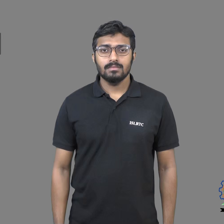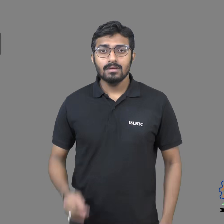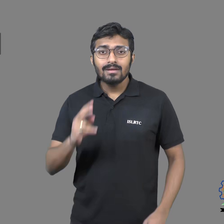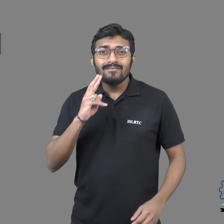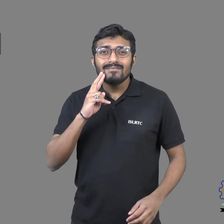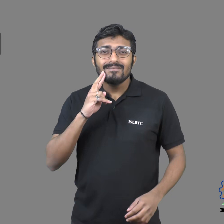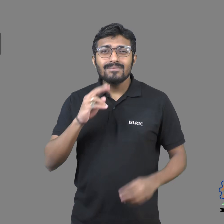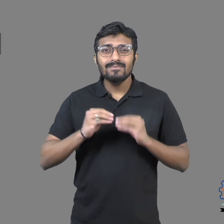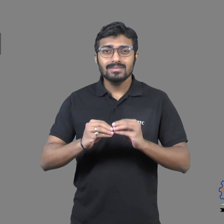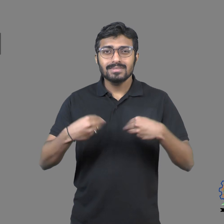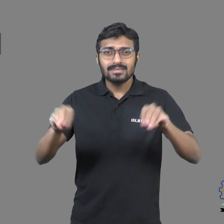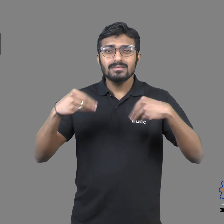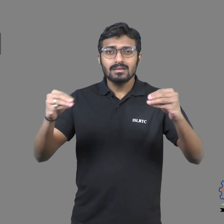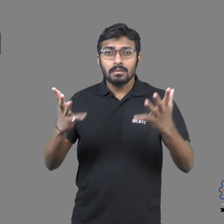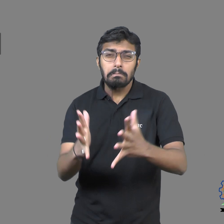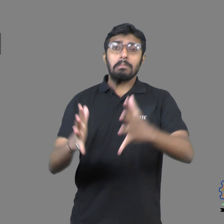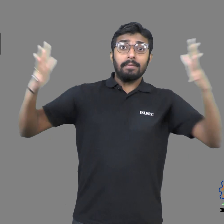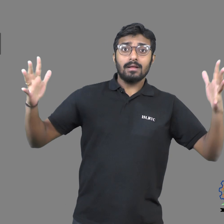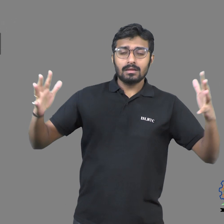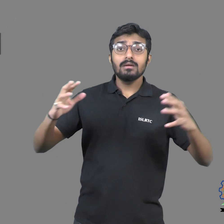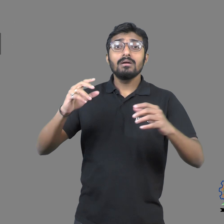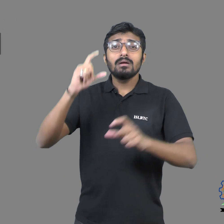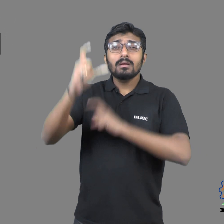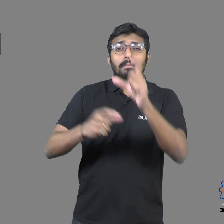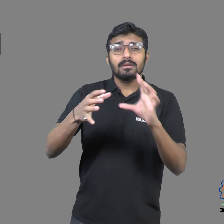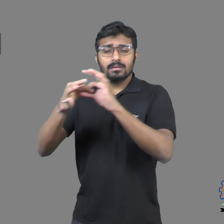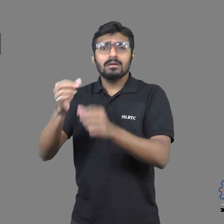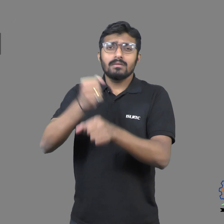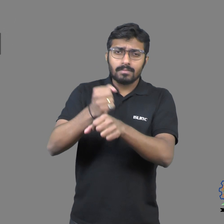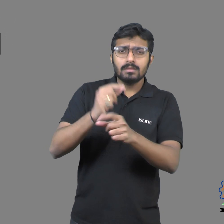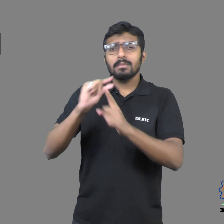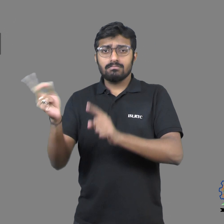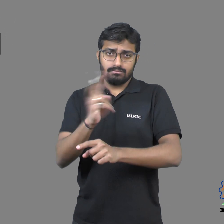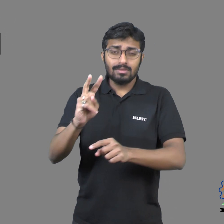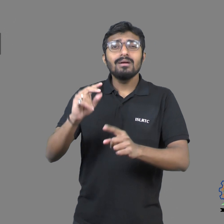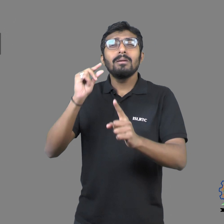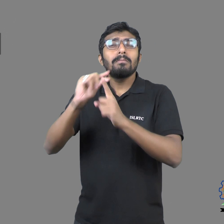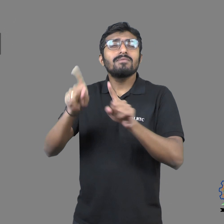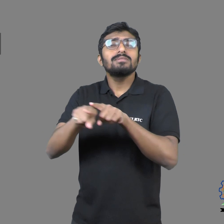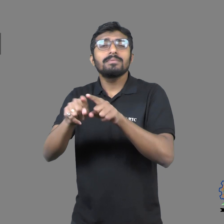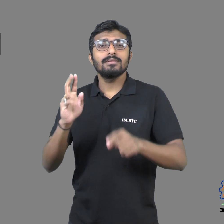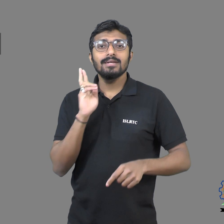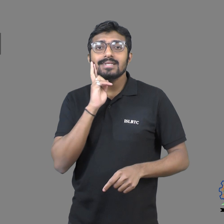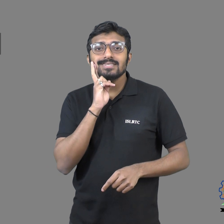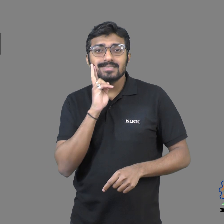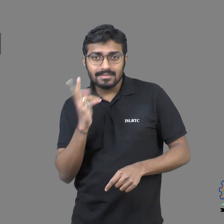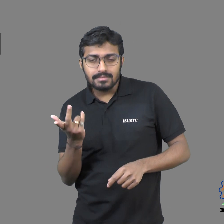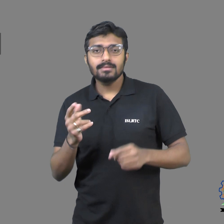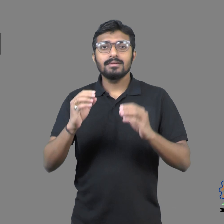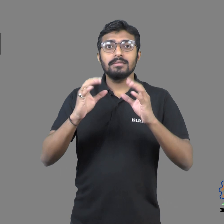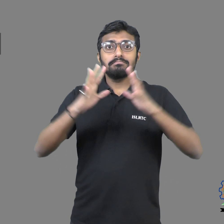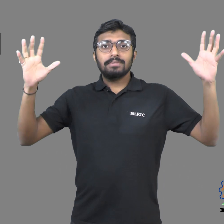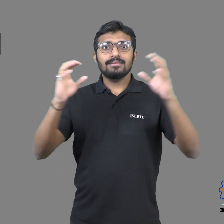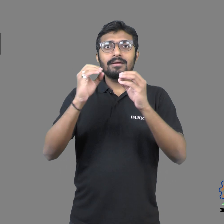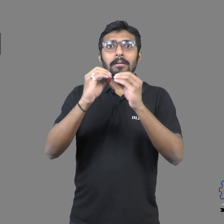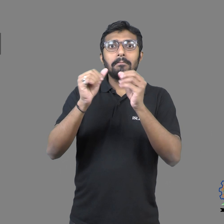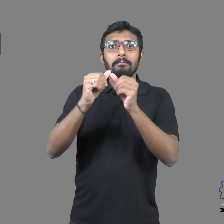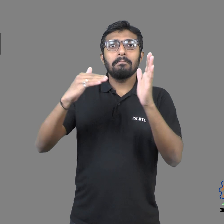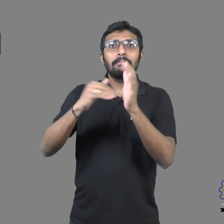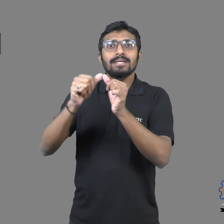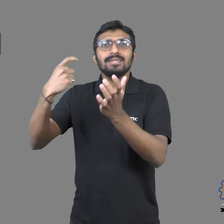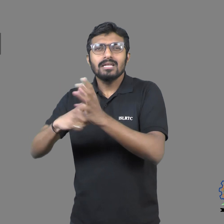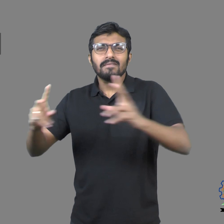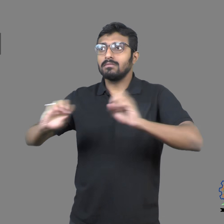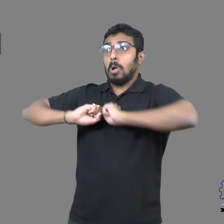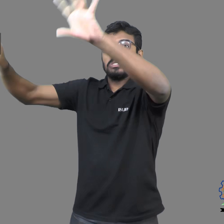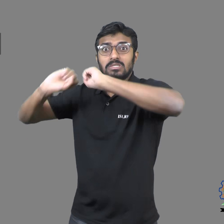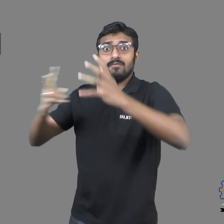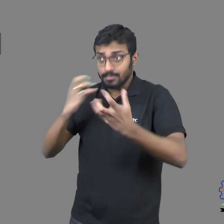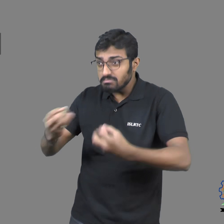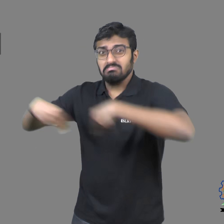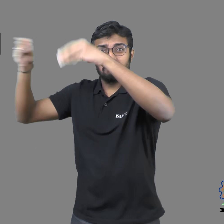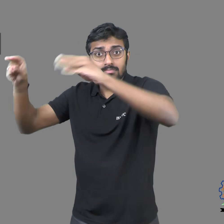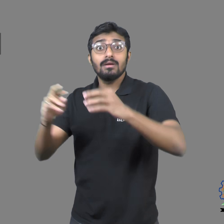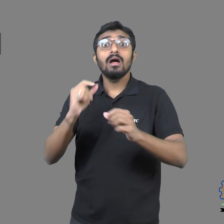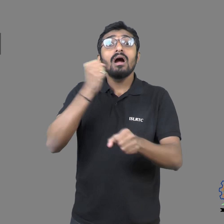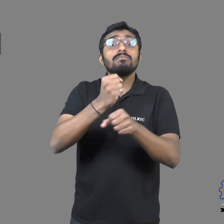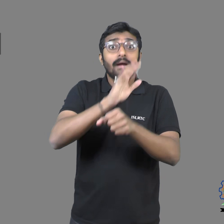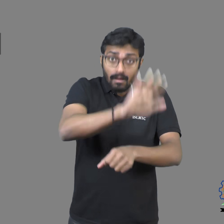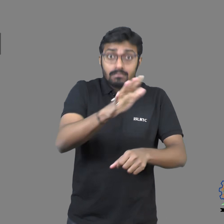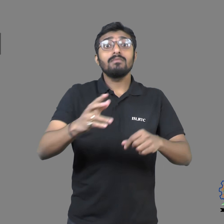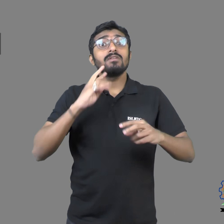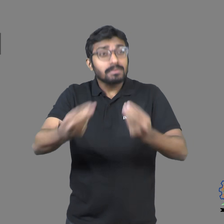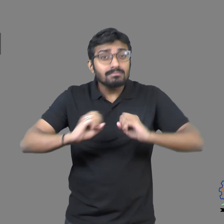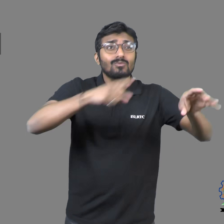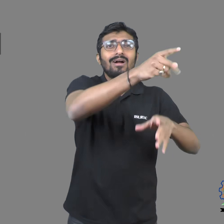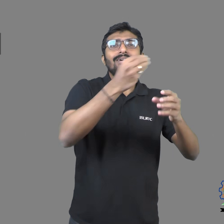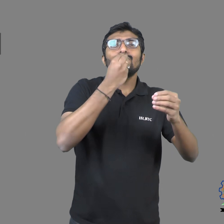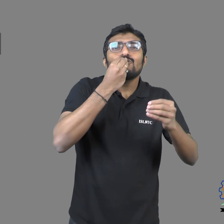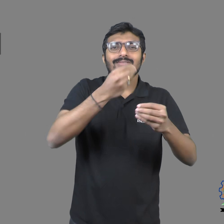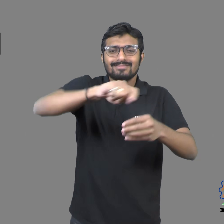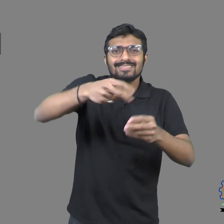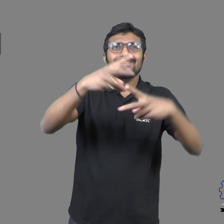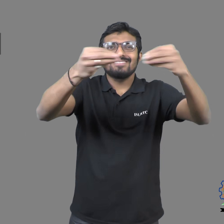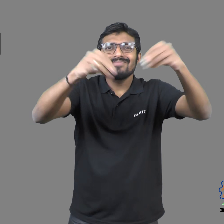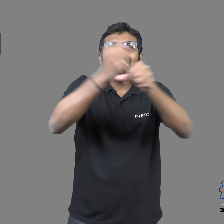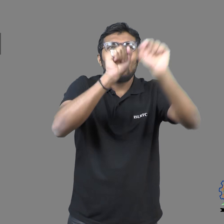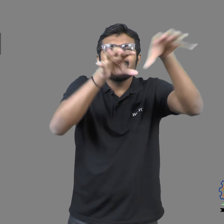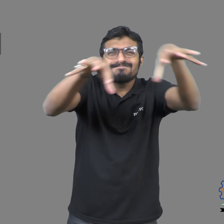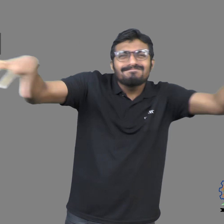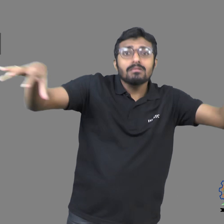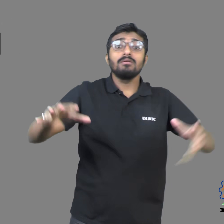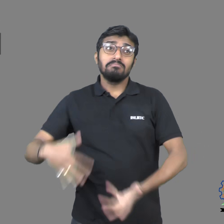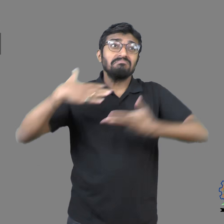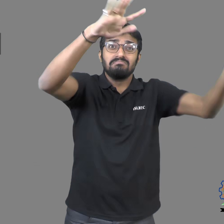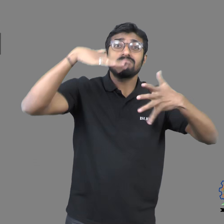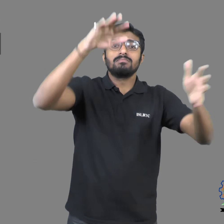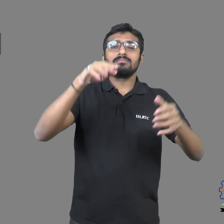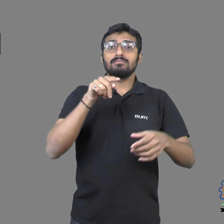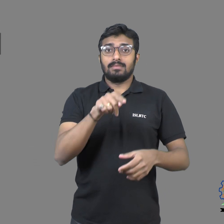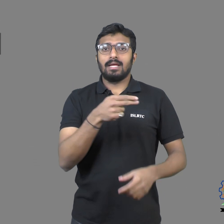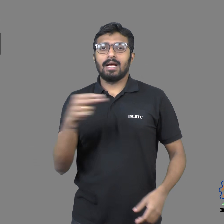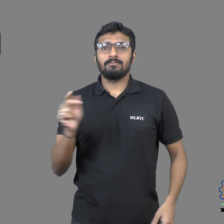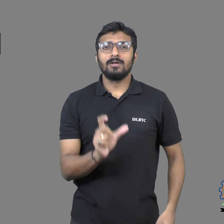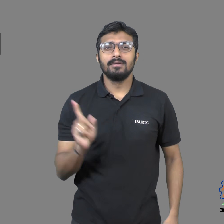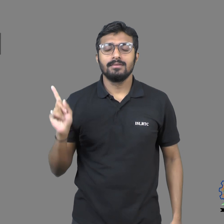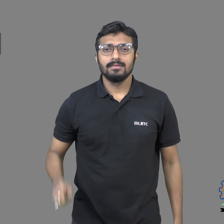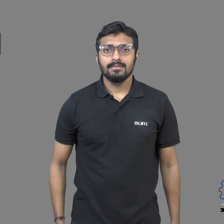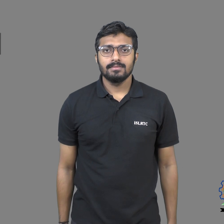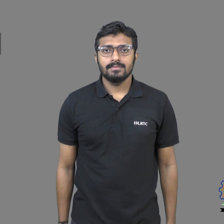Coopertive Selling